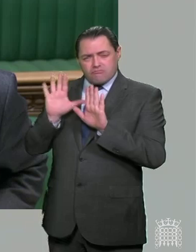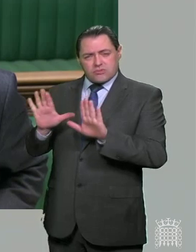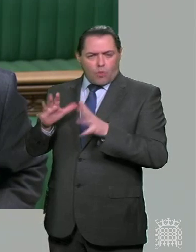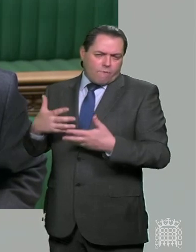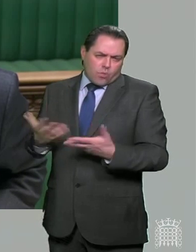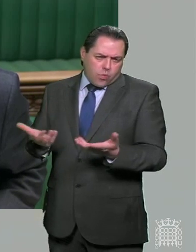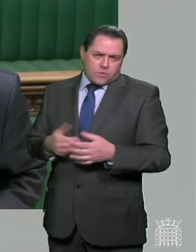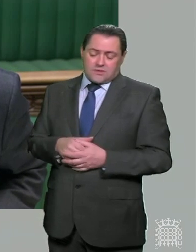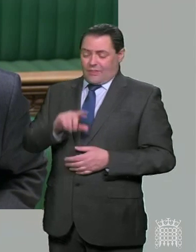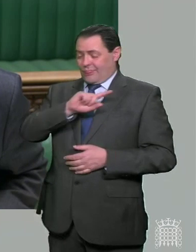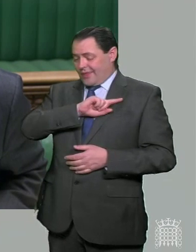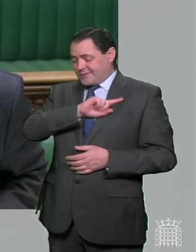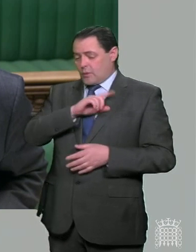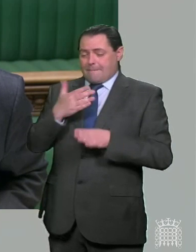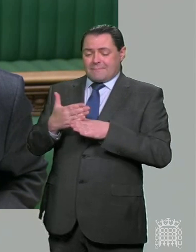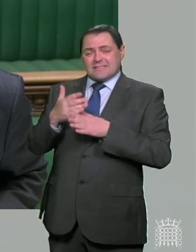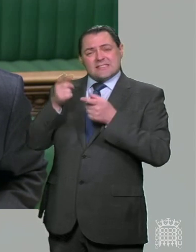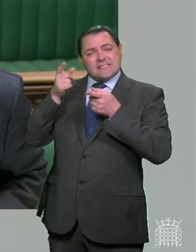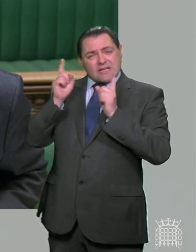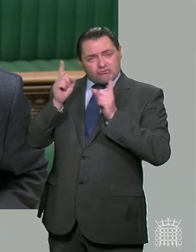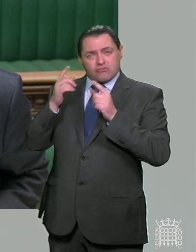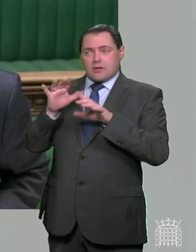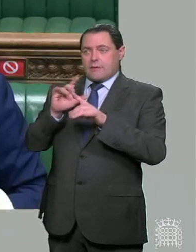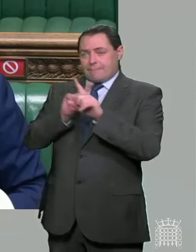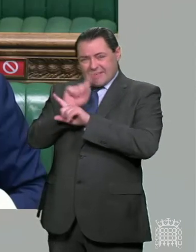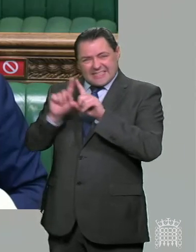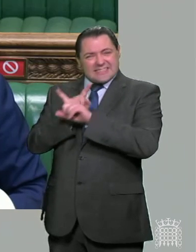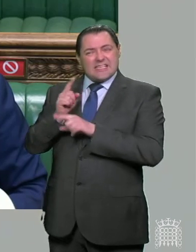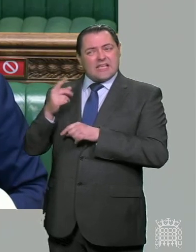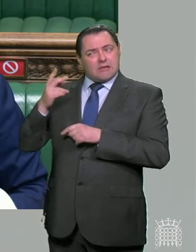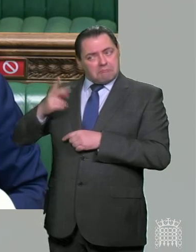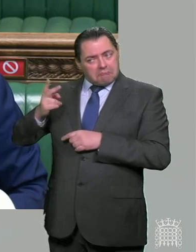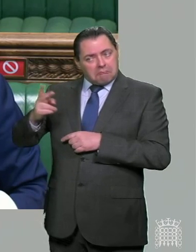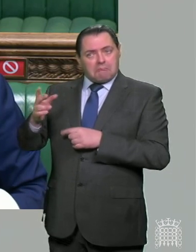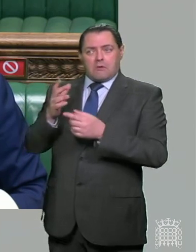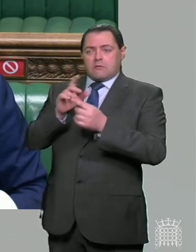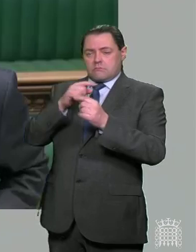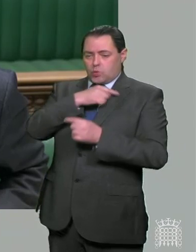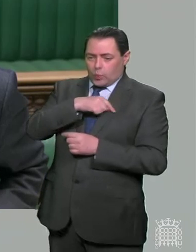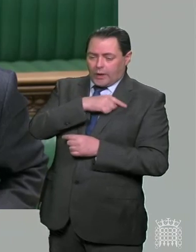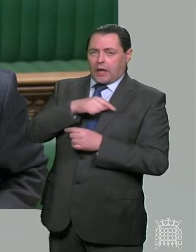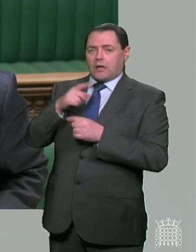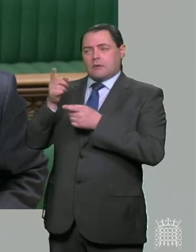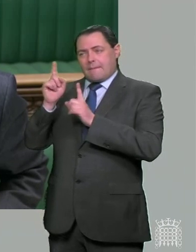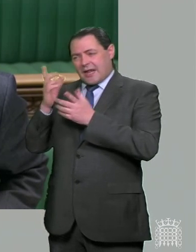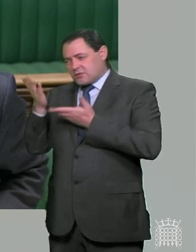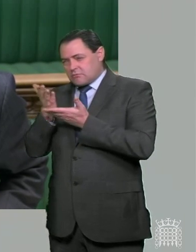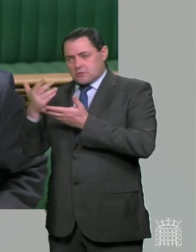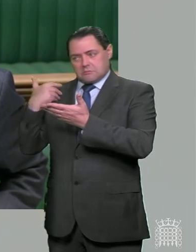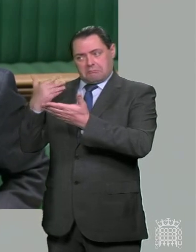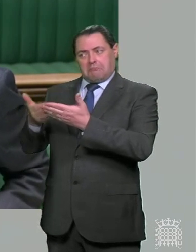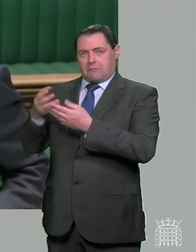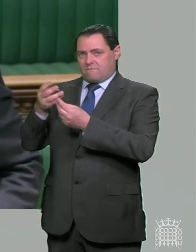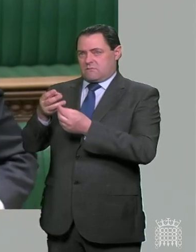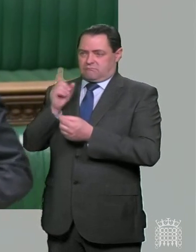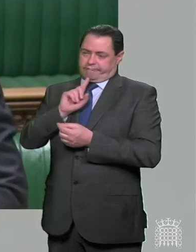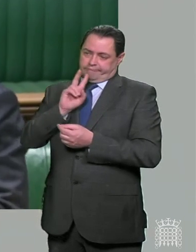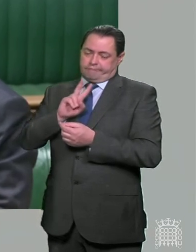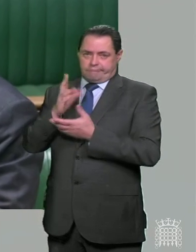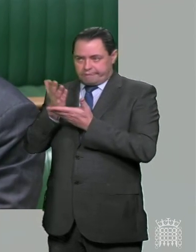up and down the country. That is why the Secretary of State for Business, Energy and Industrial Strategy has been meeting the unions and the management of Liberty Steel repeatedly over the past few days.